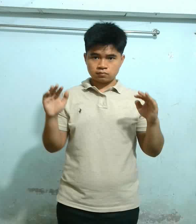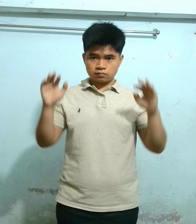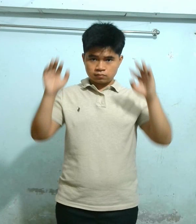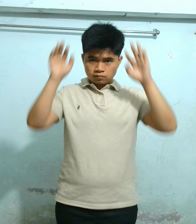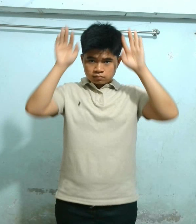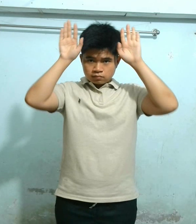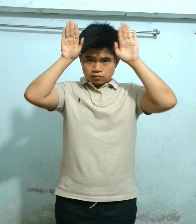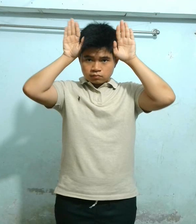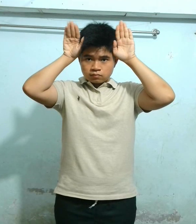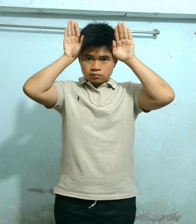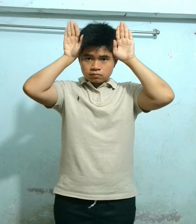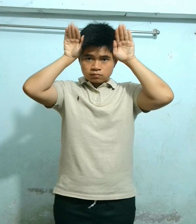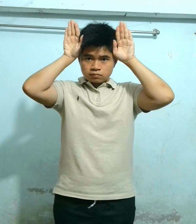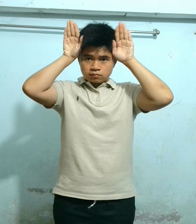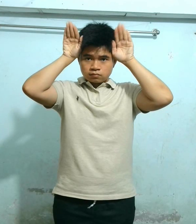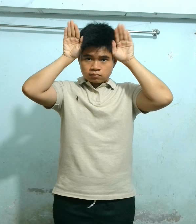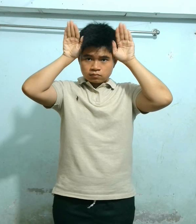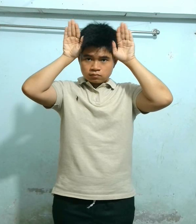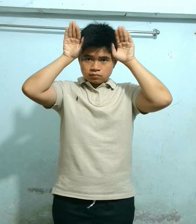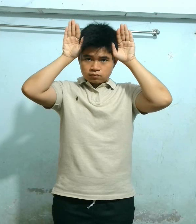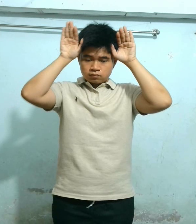cho